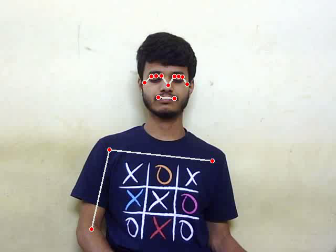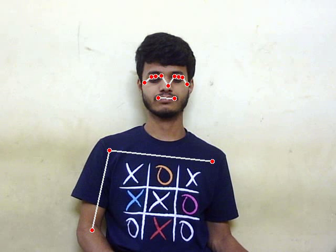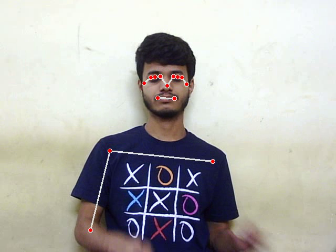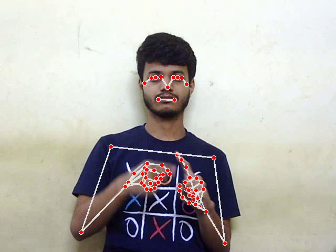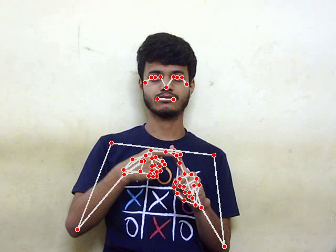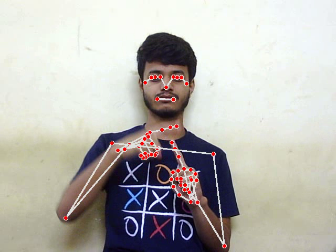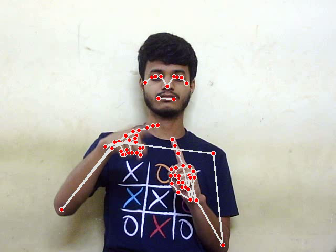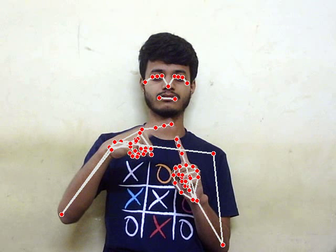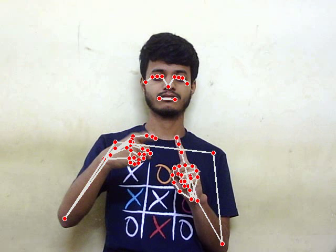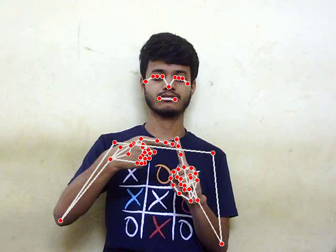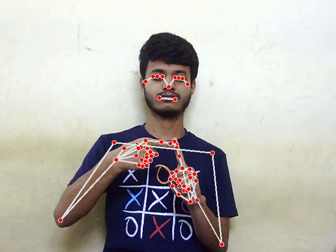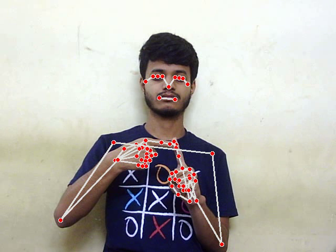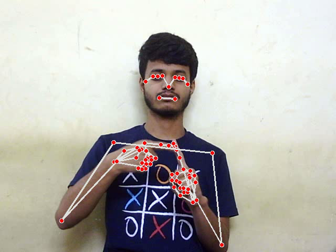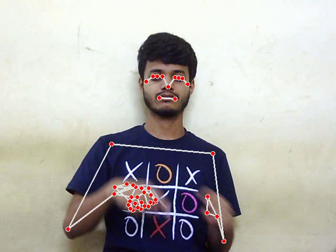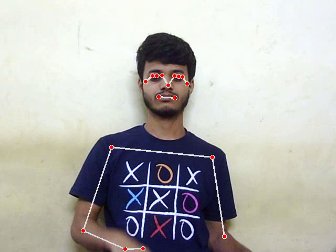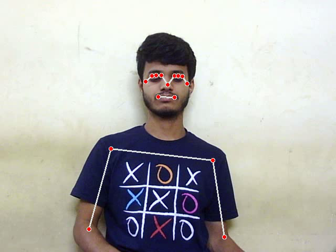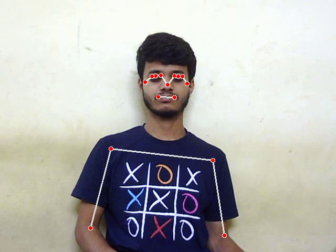when